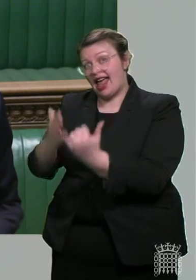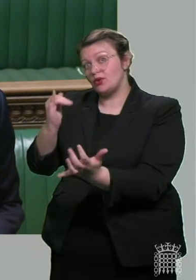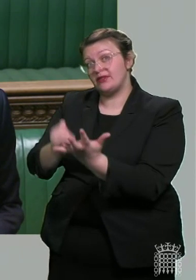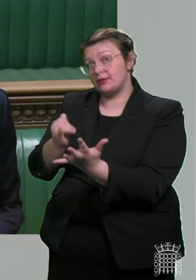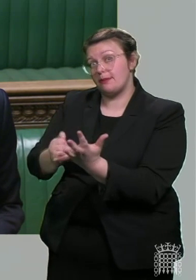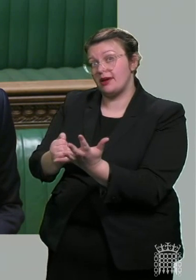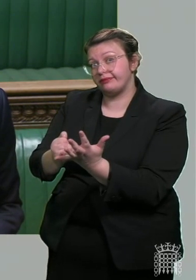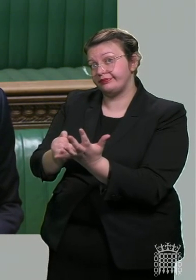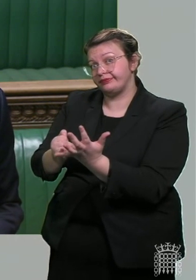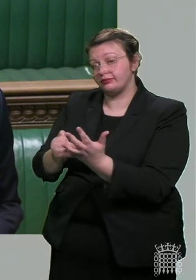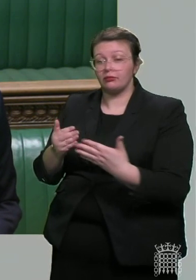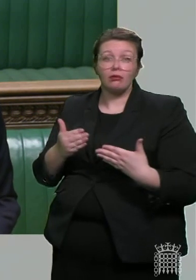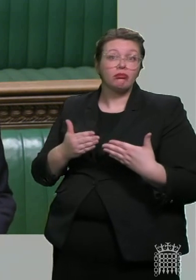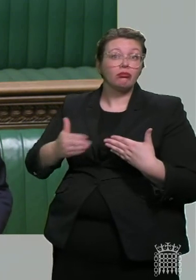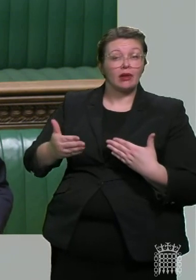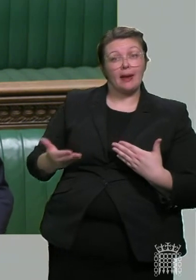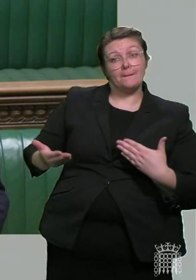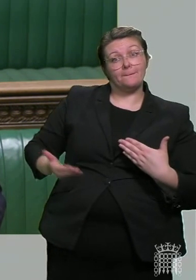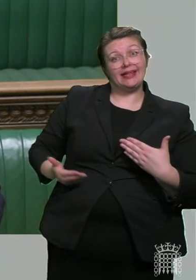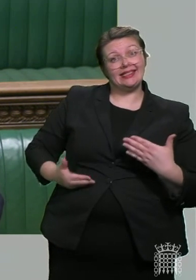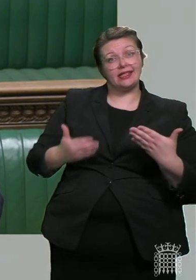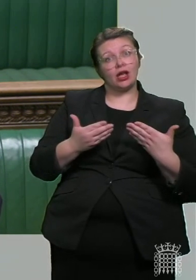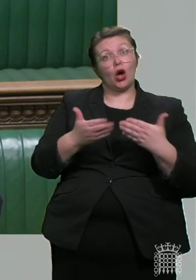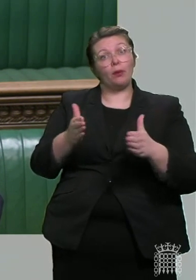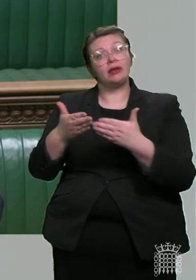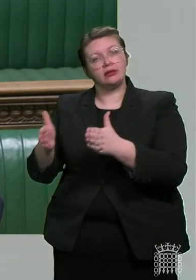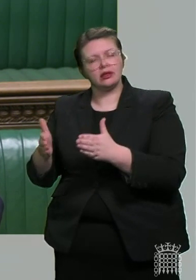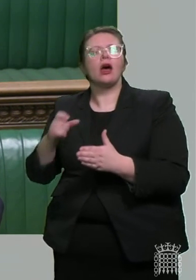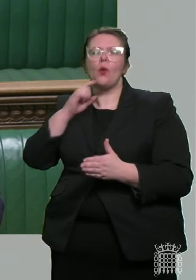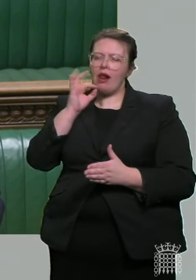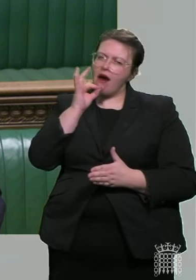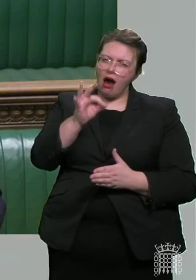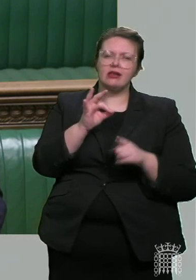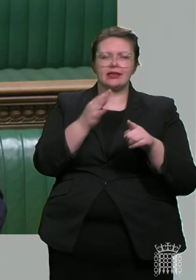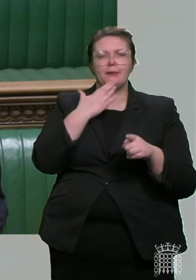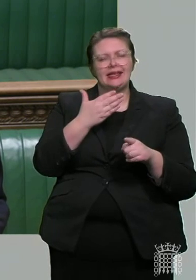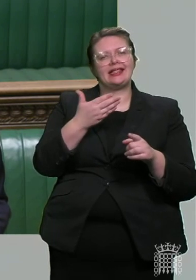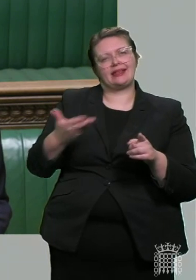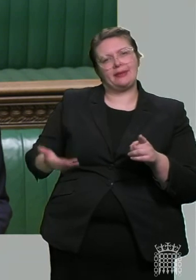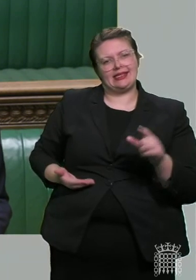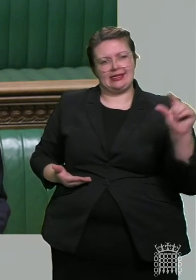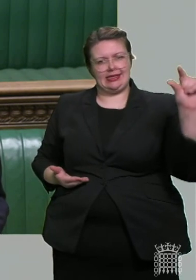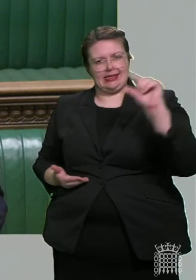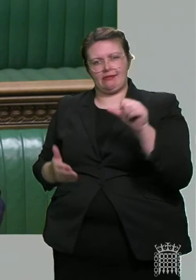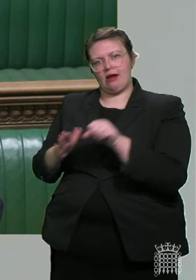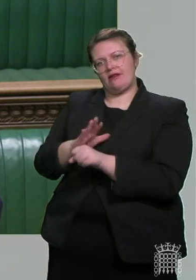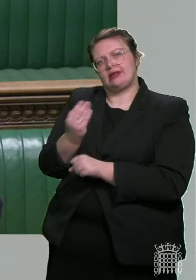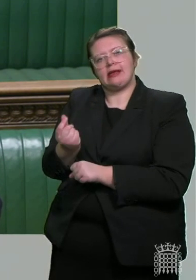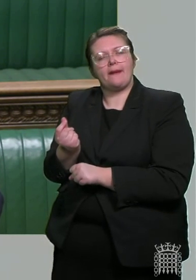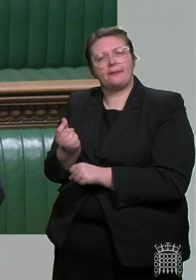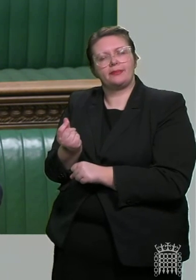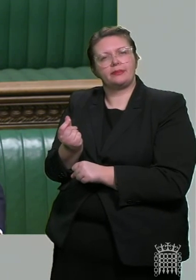As businesses reopen, we will ask them to contribute alongside the taxpayer to the cost of paying their employees.